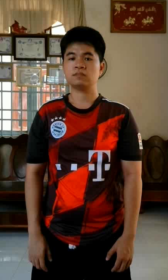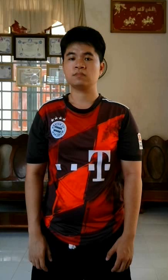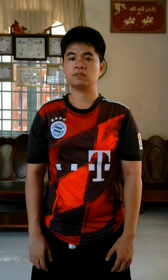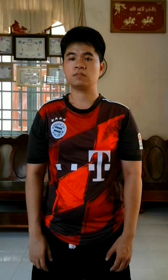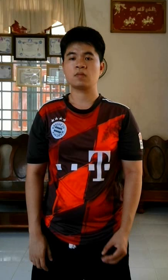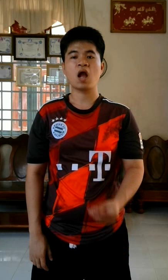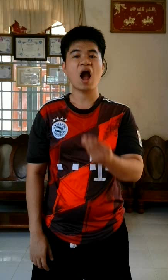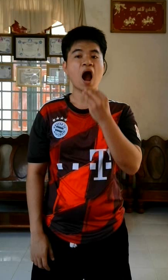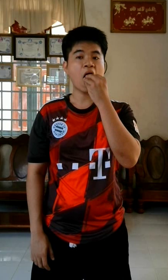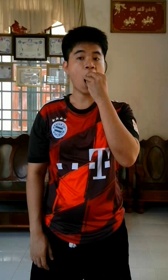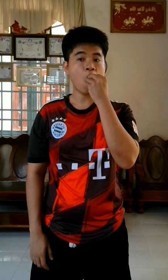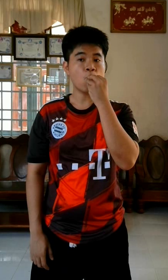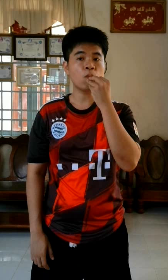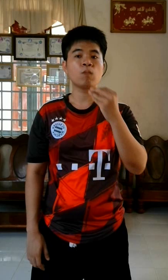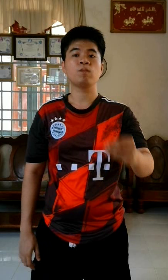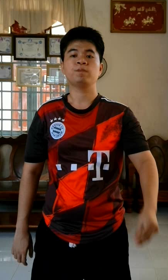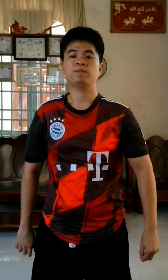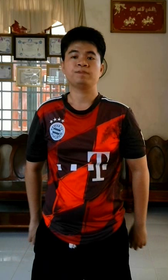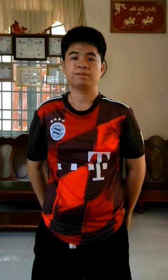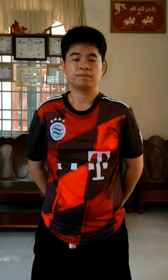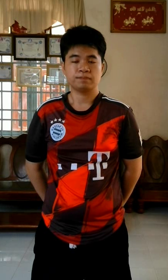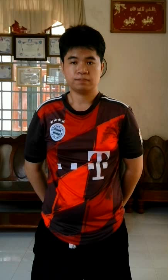an